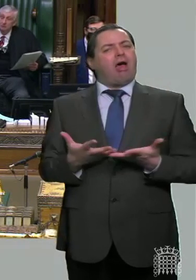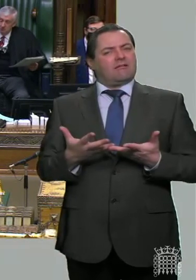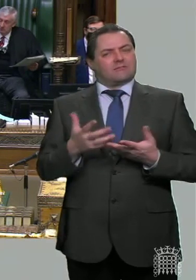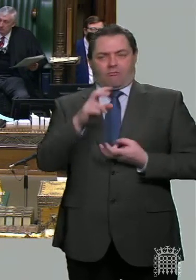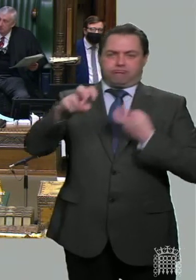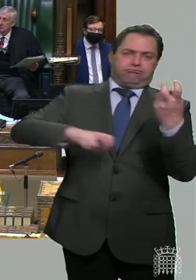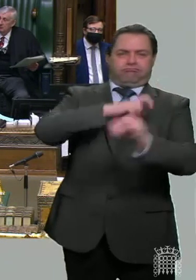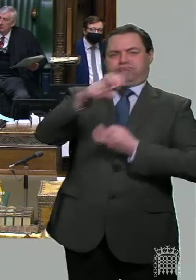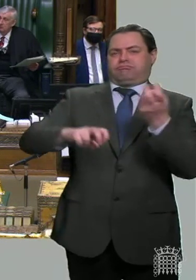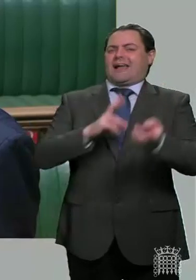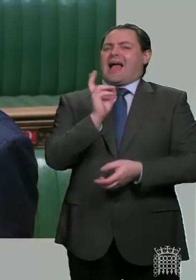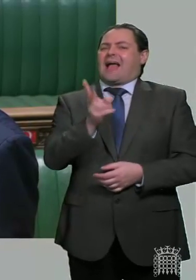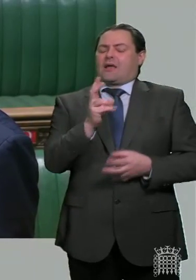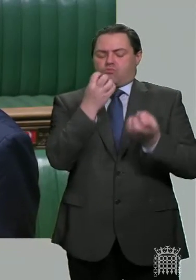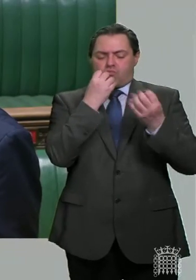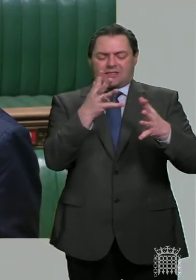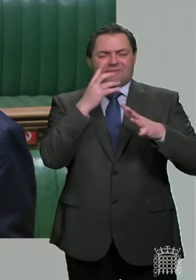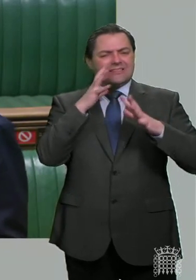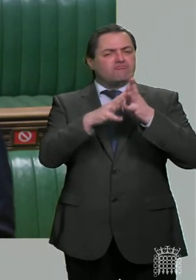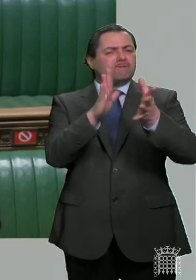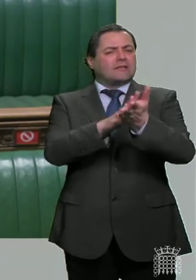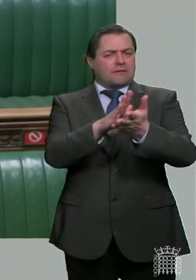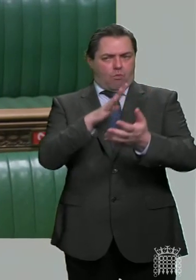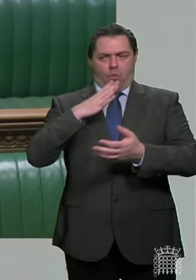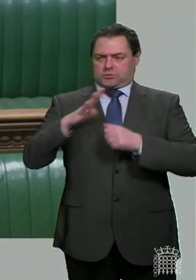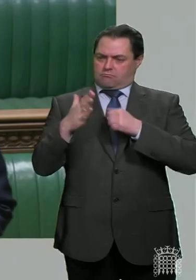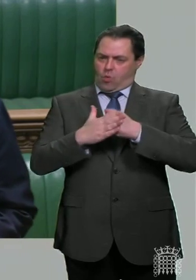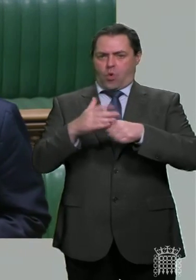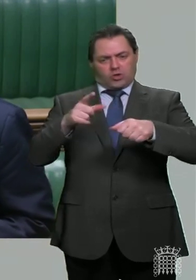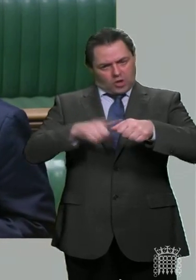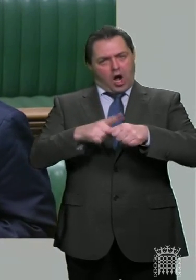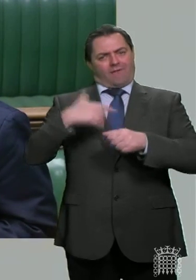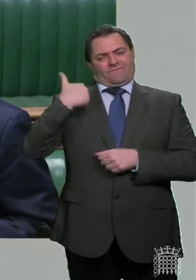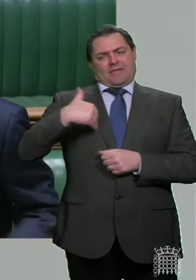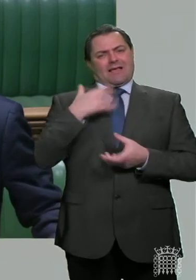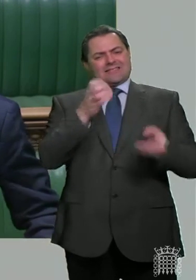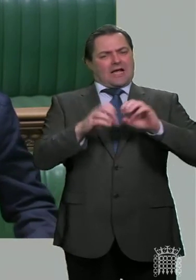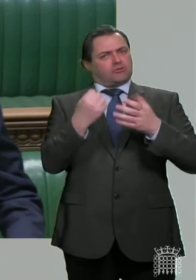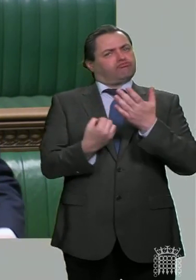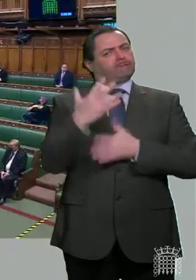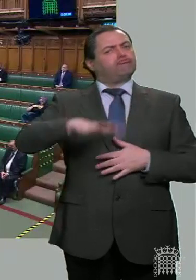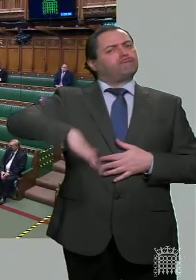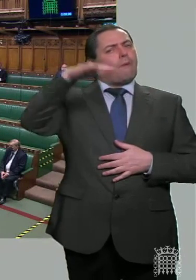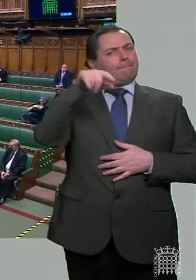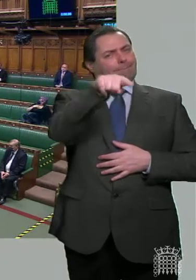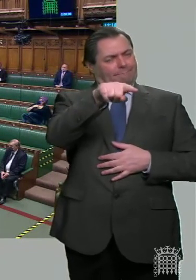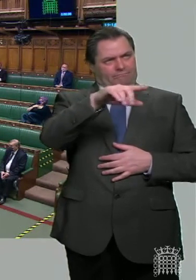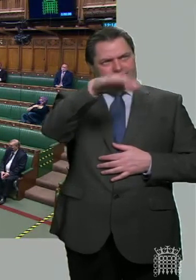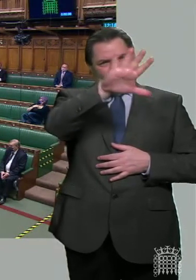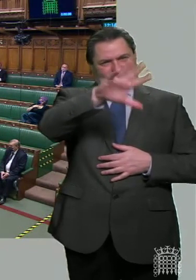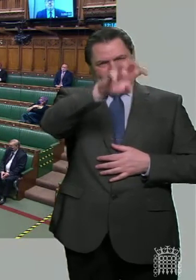It was wonderful to see it happening in Wrexham. We want to see many more young female scientists growing up in that part of the world.